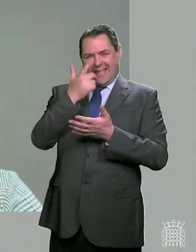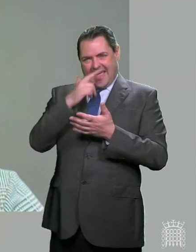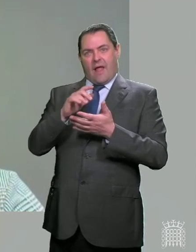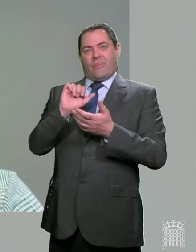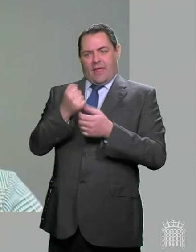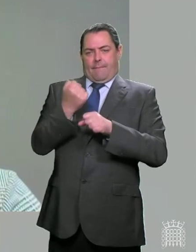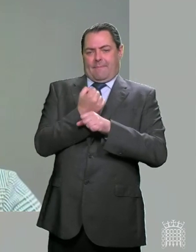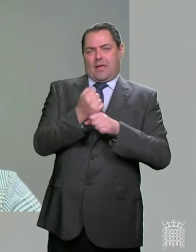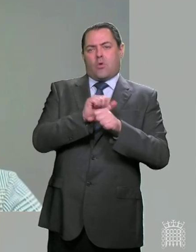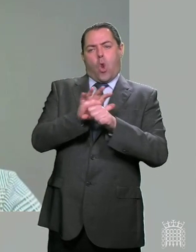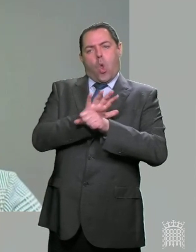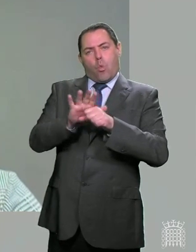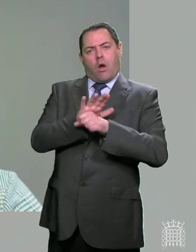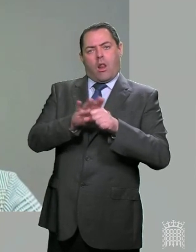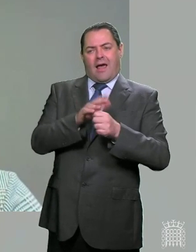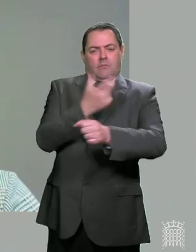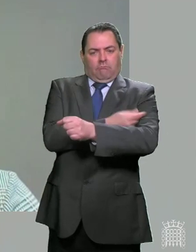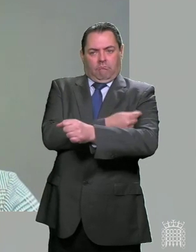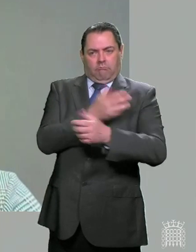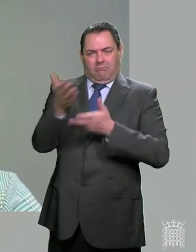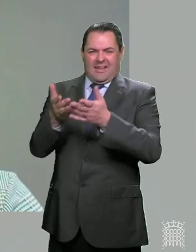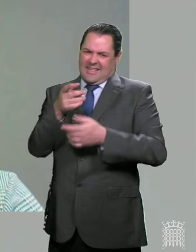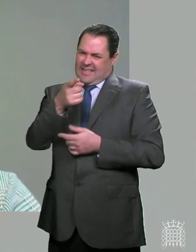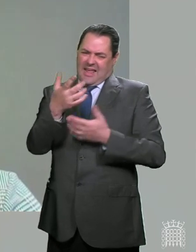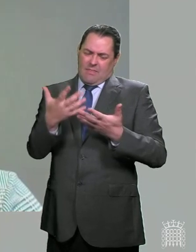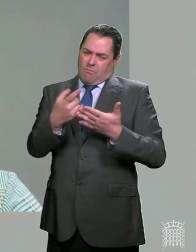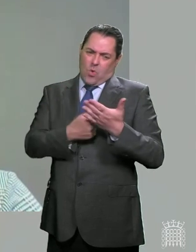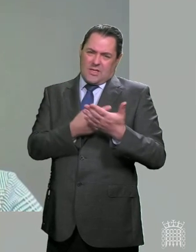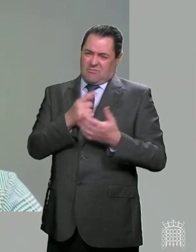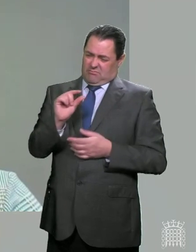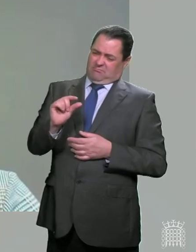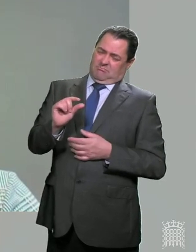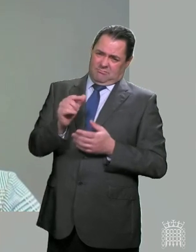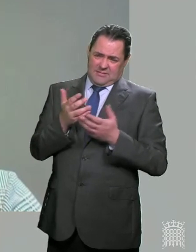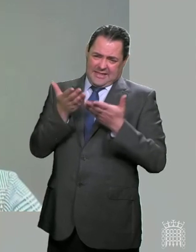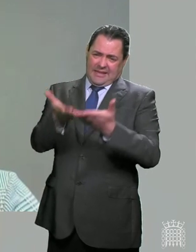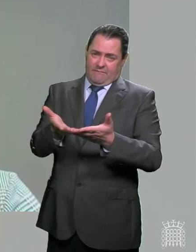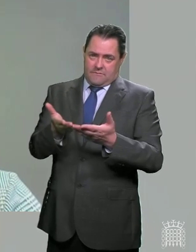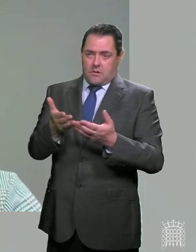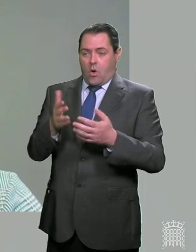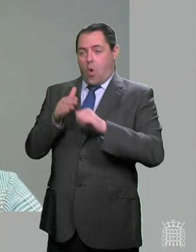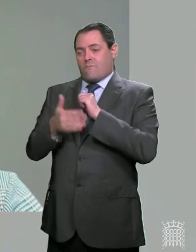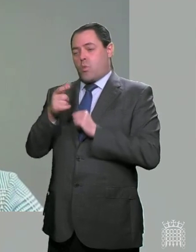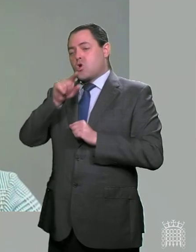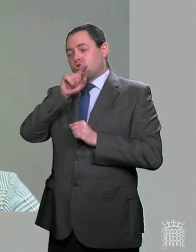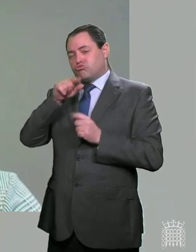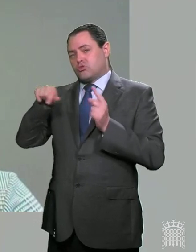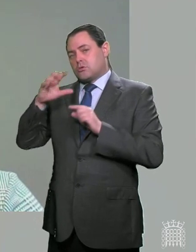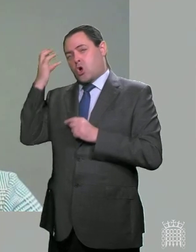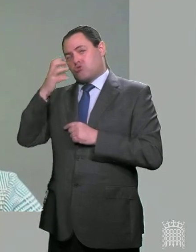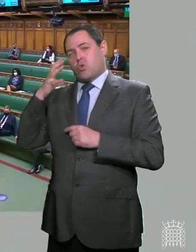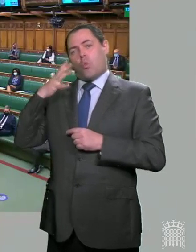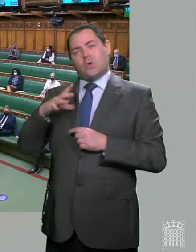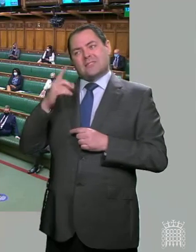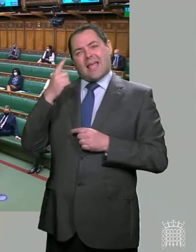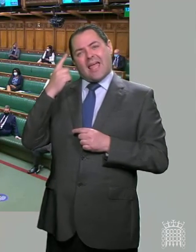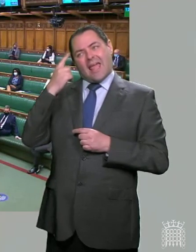Will he reconsider his negligible vaccine donation policy and join over 100 countries in supporting the vaccine intellectual property waiver?